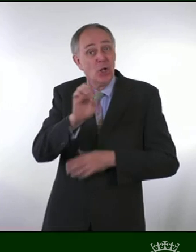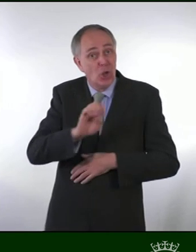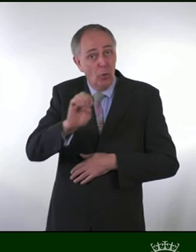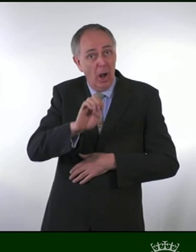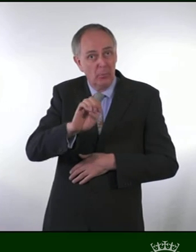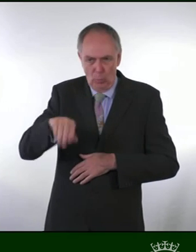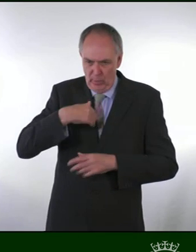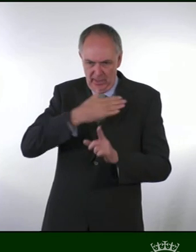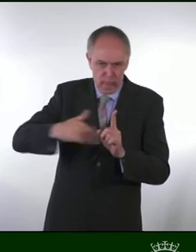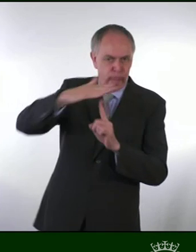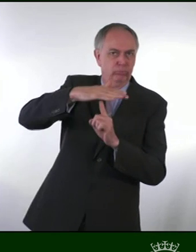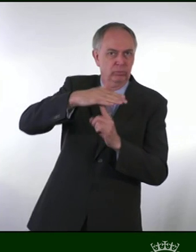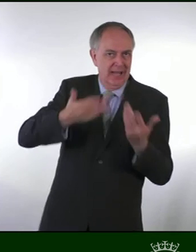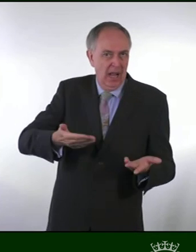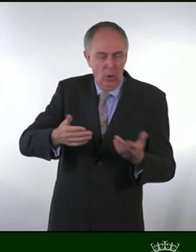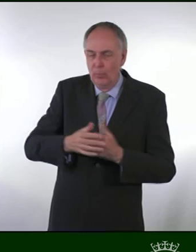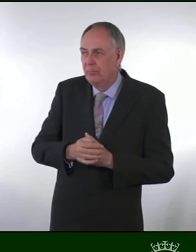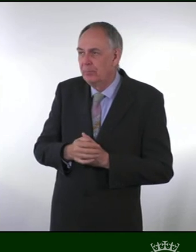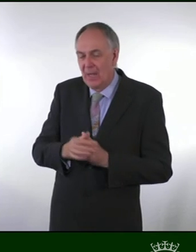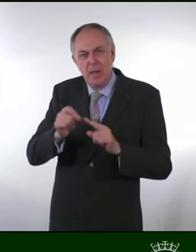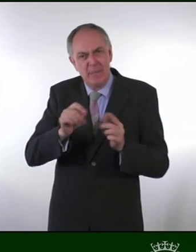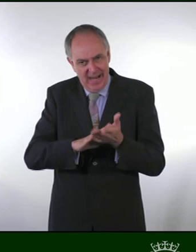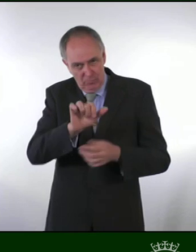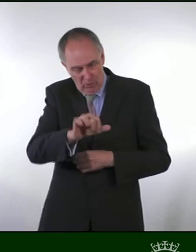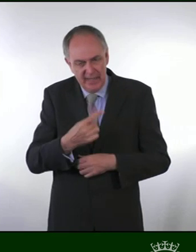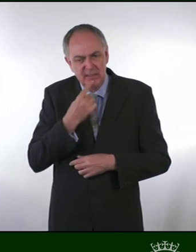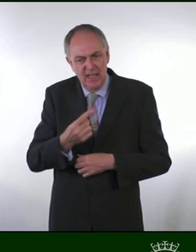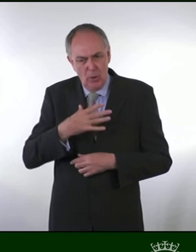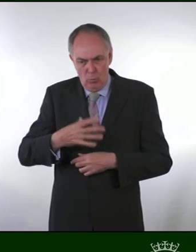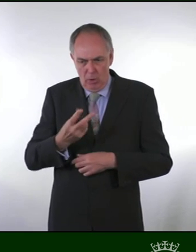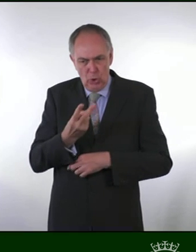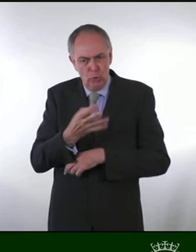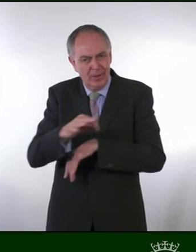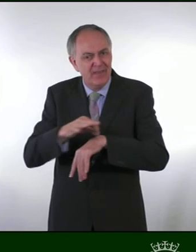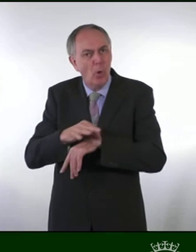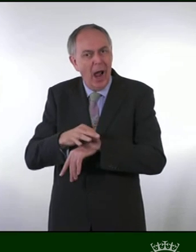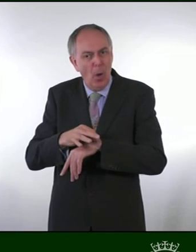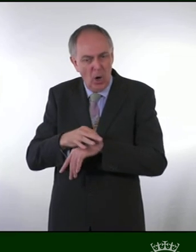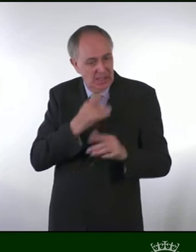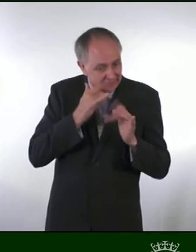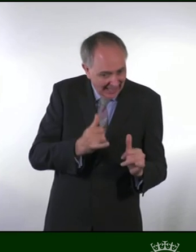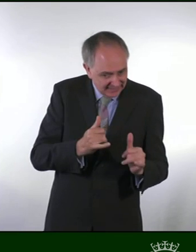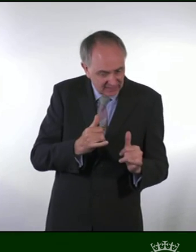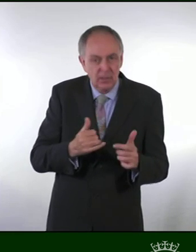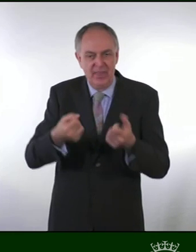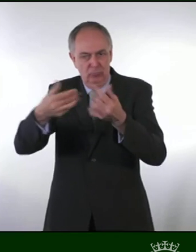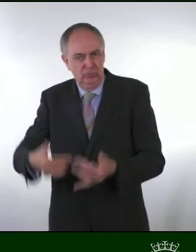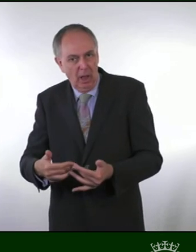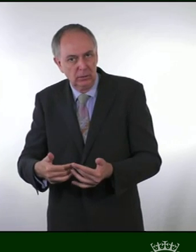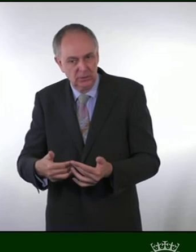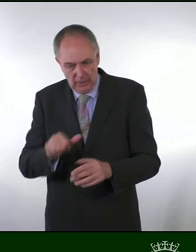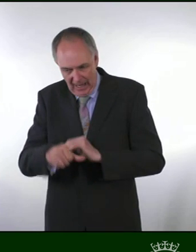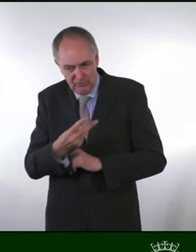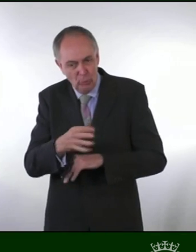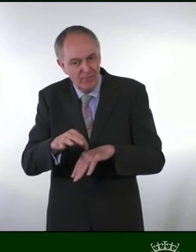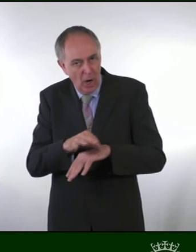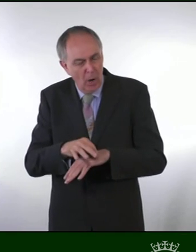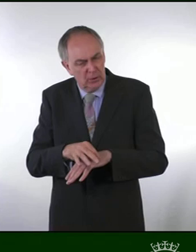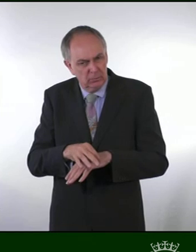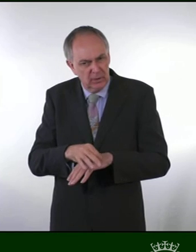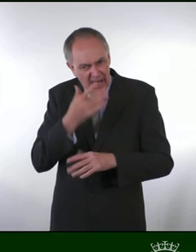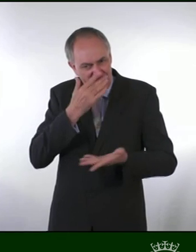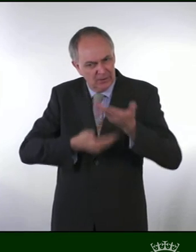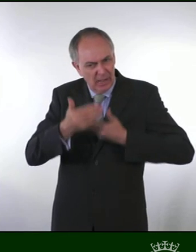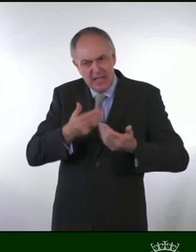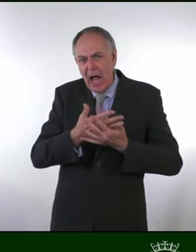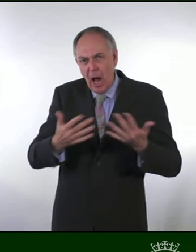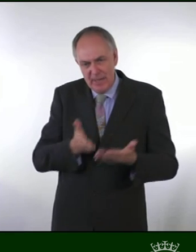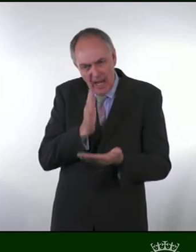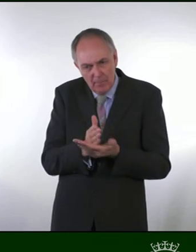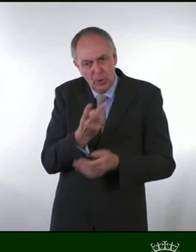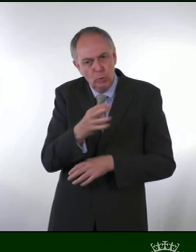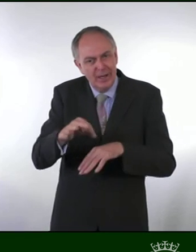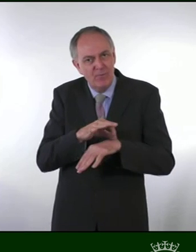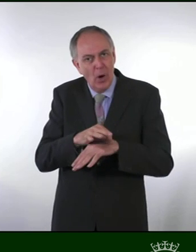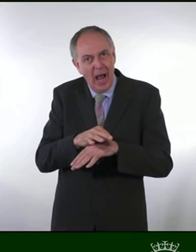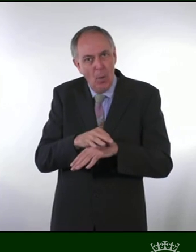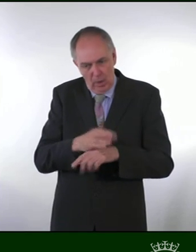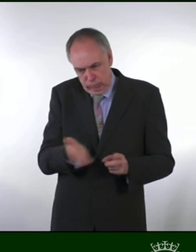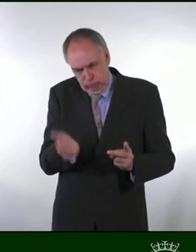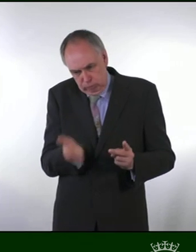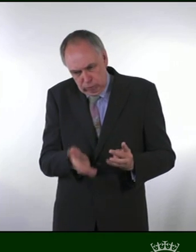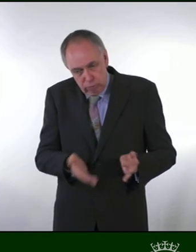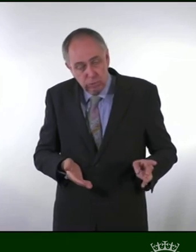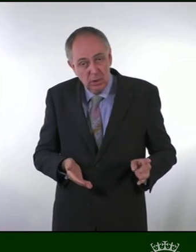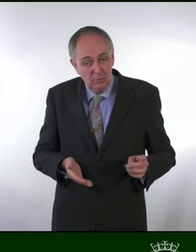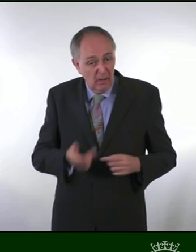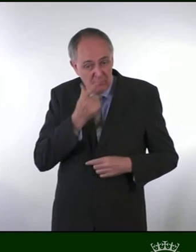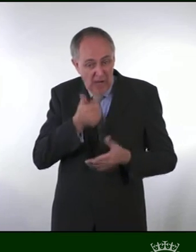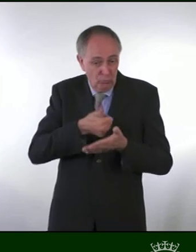He rightly said that he wanted a 24-hour turnaround for testing, so could he tell us how many of the tests are currently being turned around within 24 hours and whether he would be willing to publish that number on a regular basis?